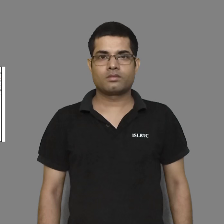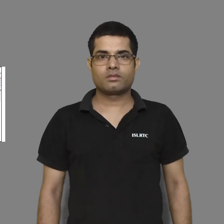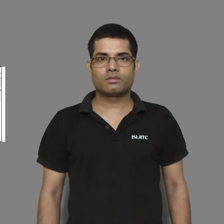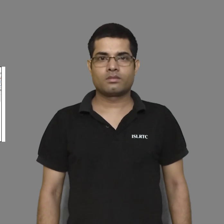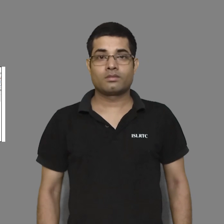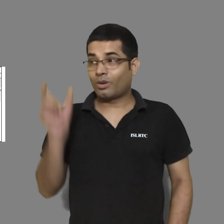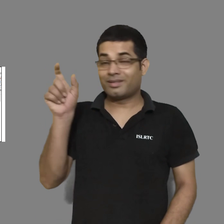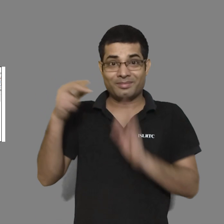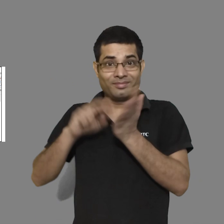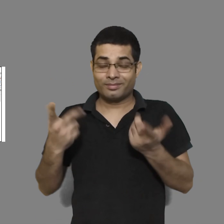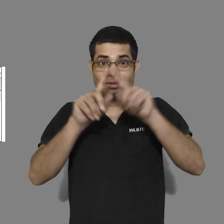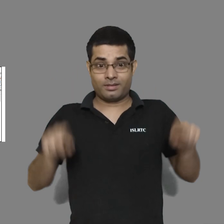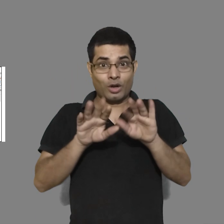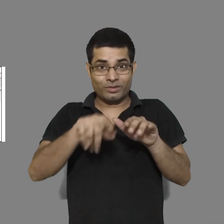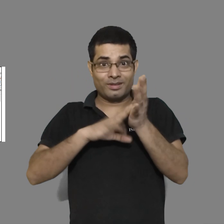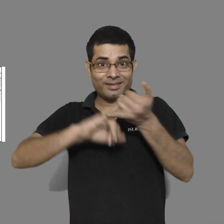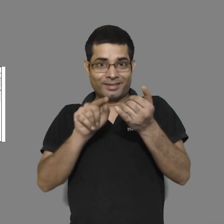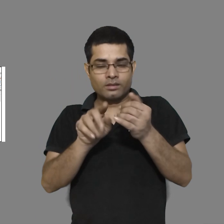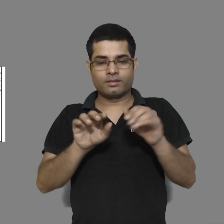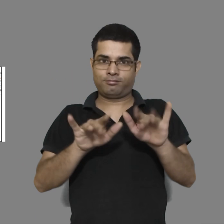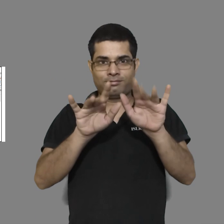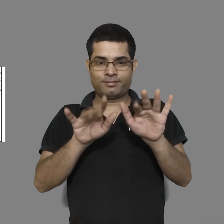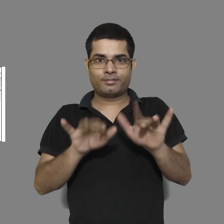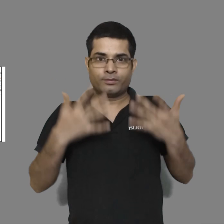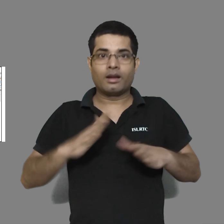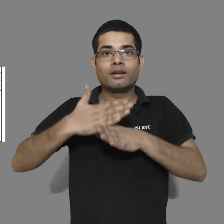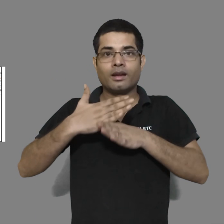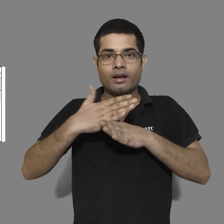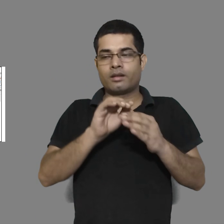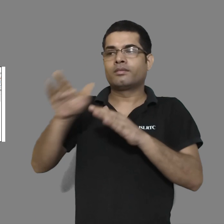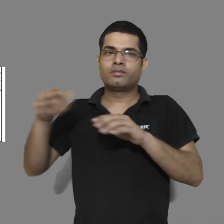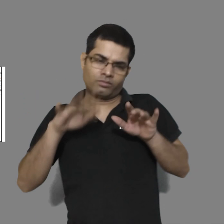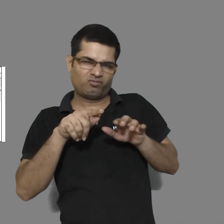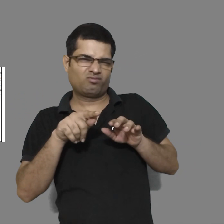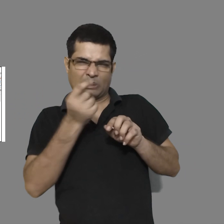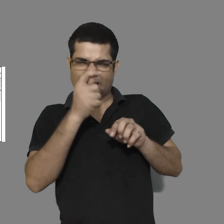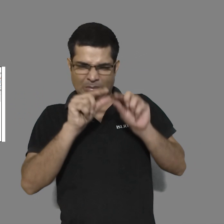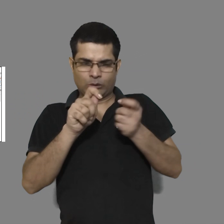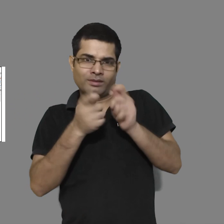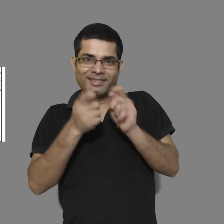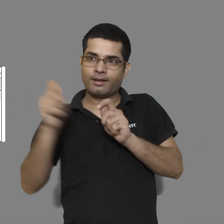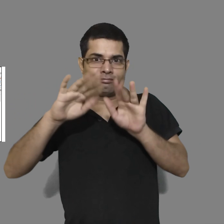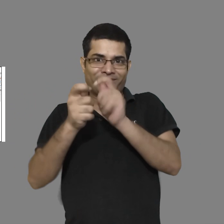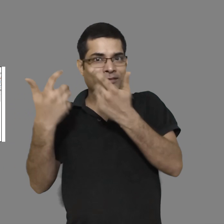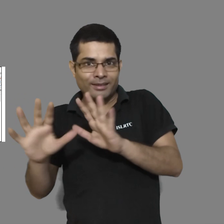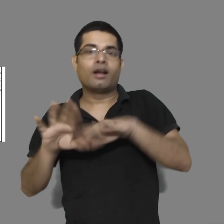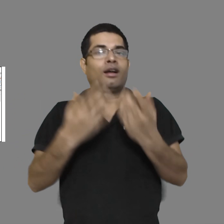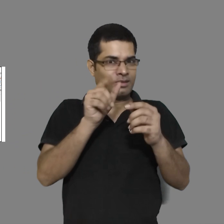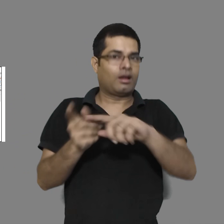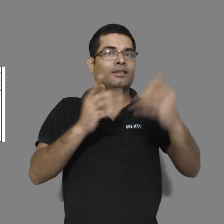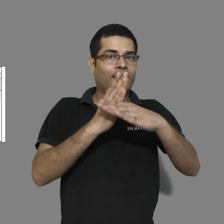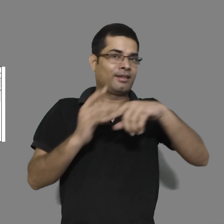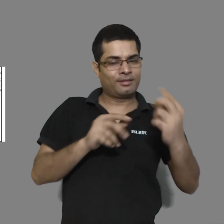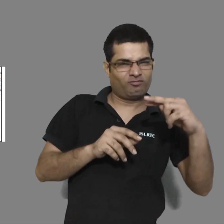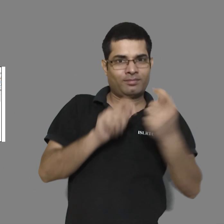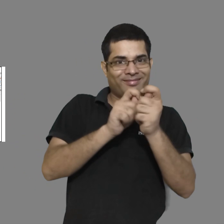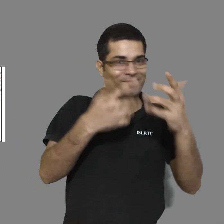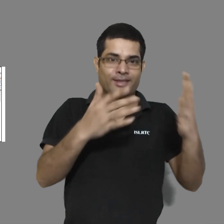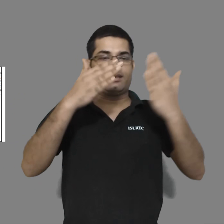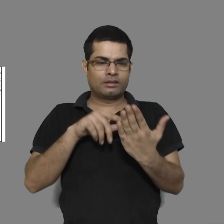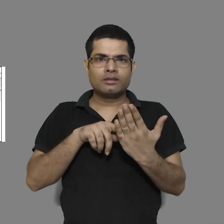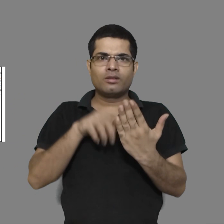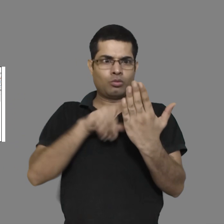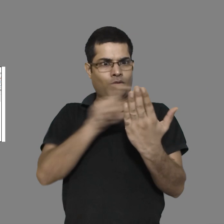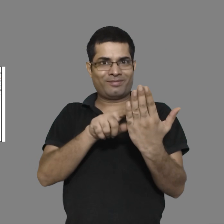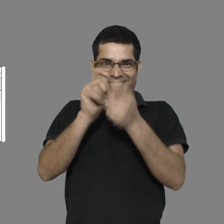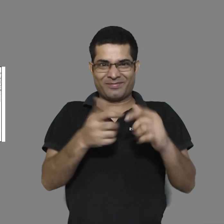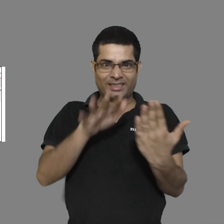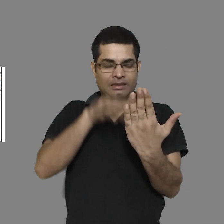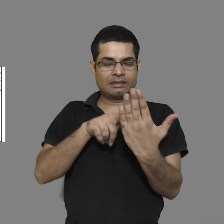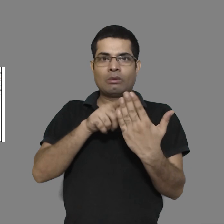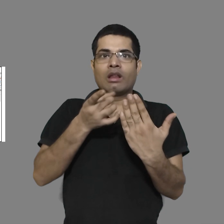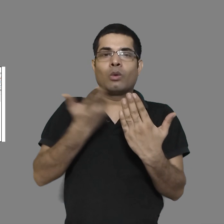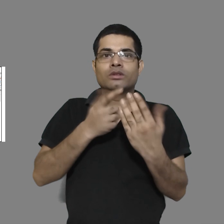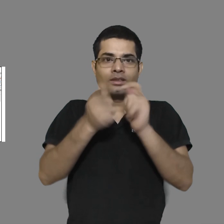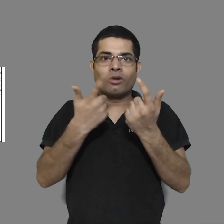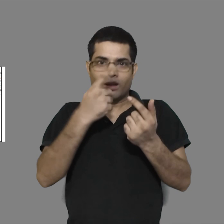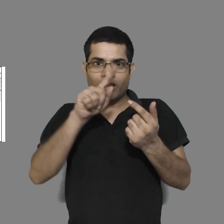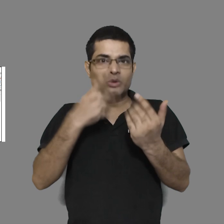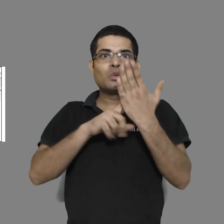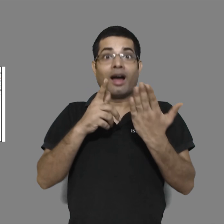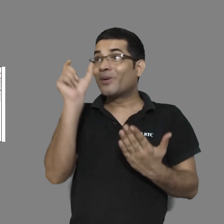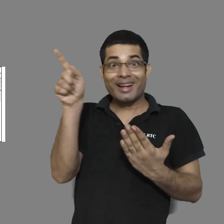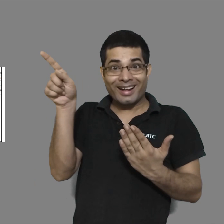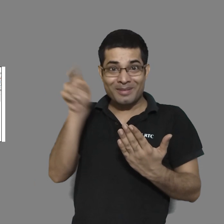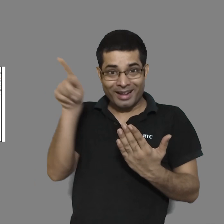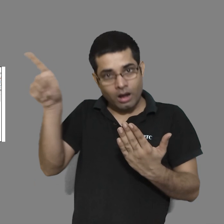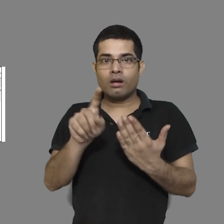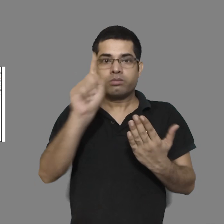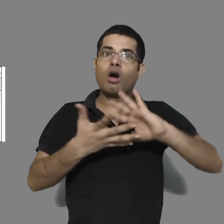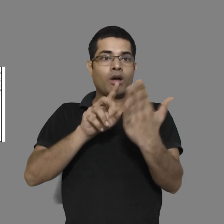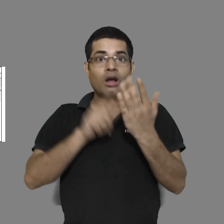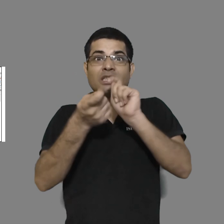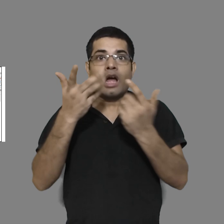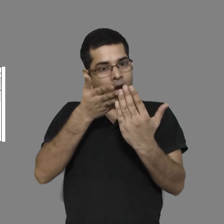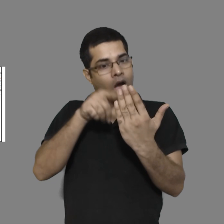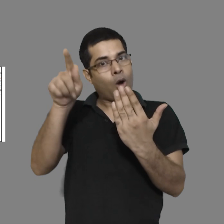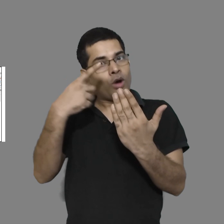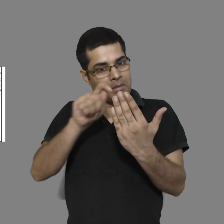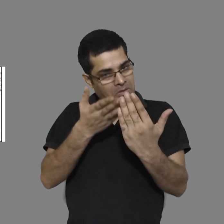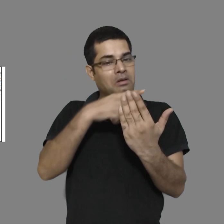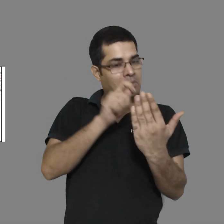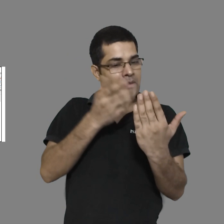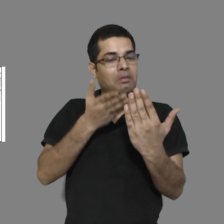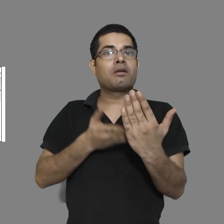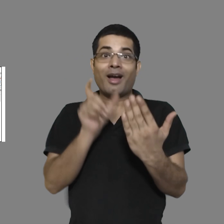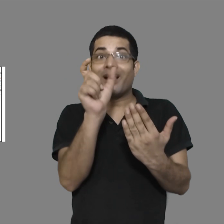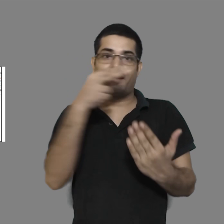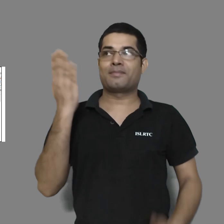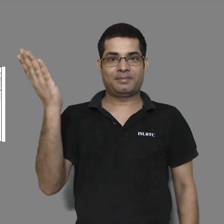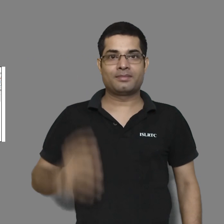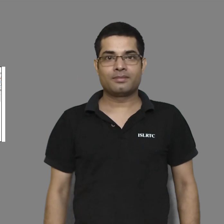Markup